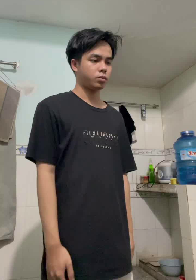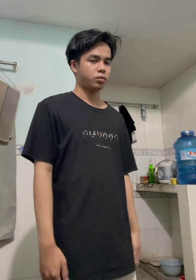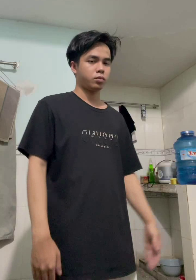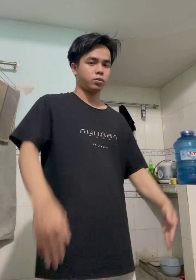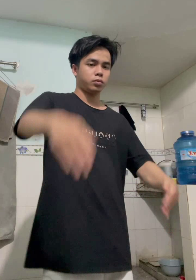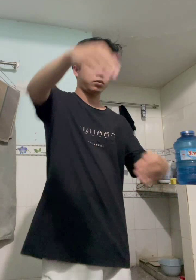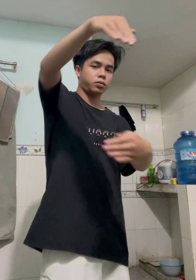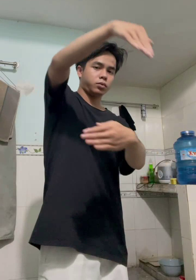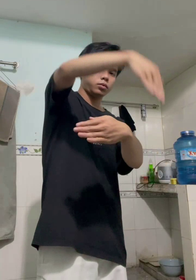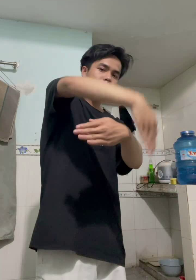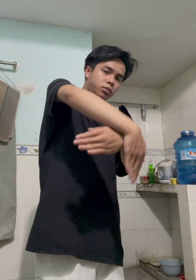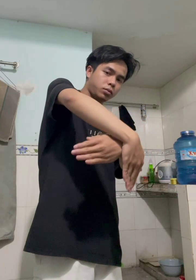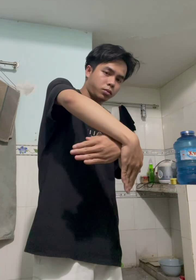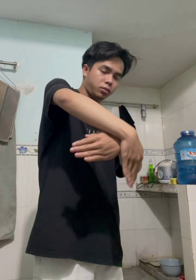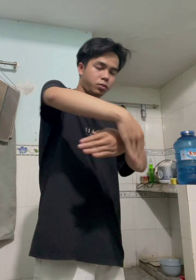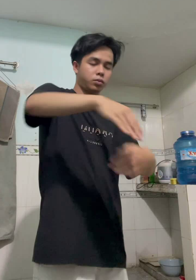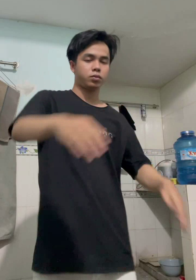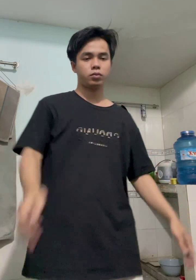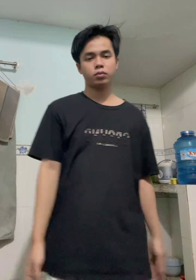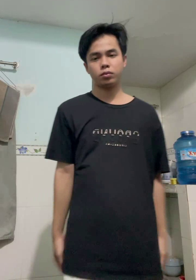buoi chieu